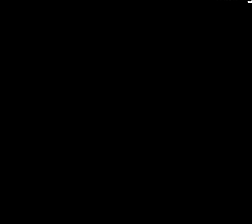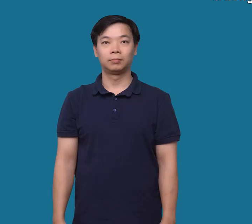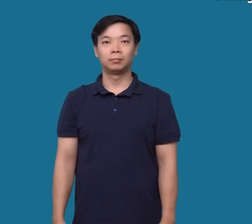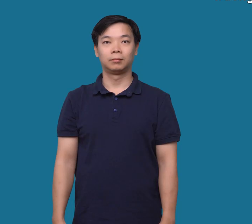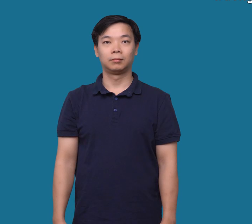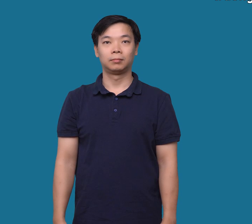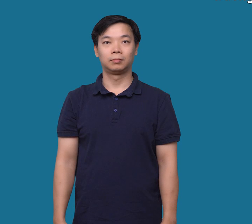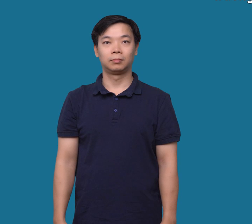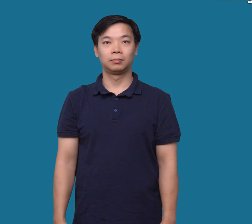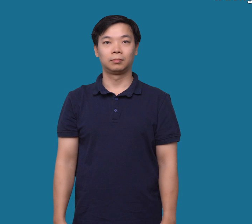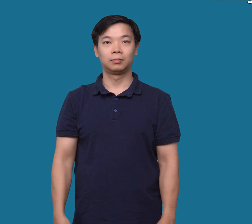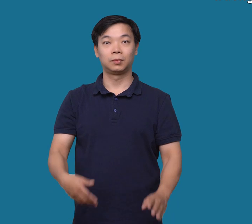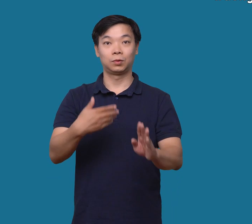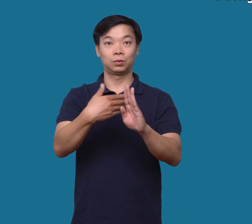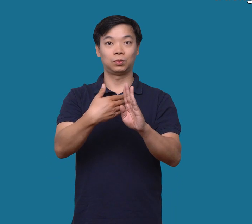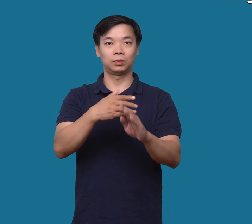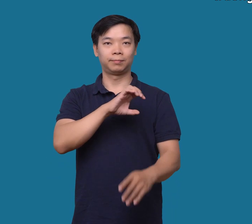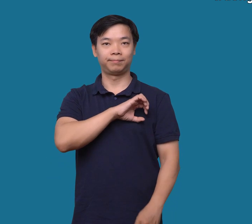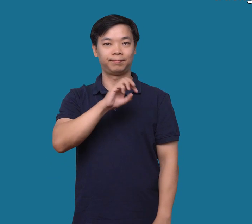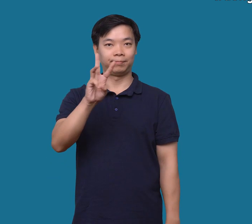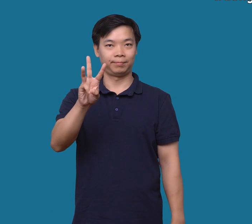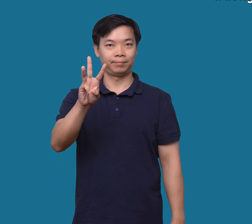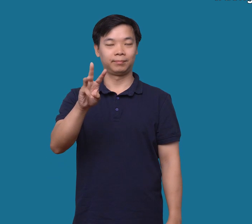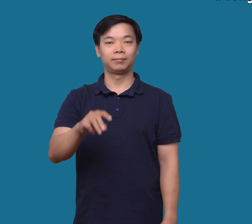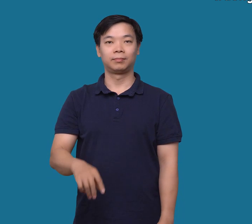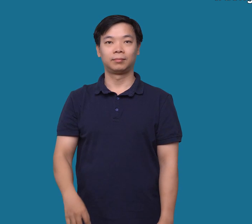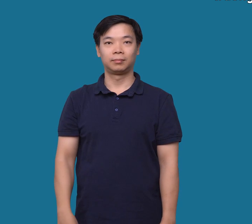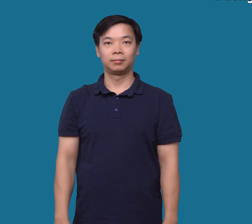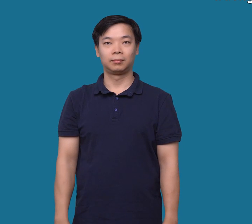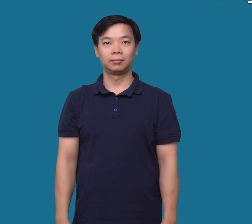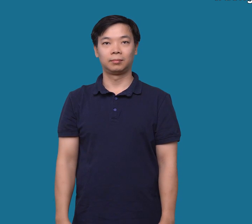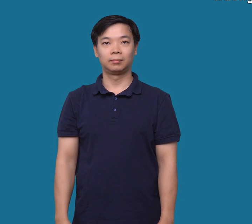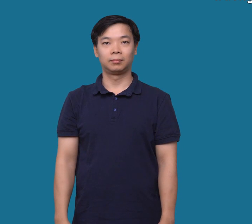trường THPT ( cấp 3)